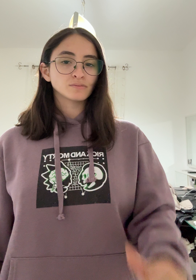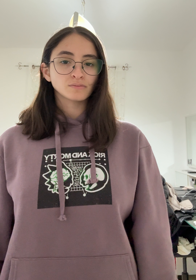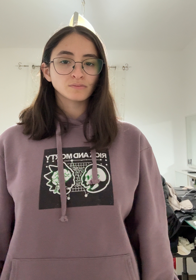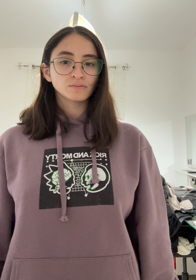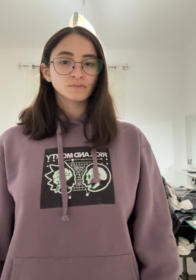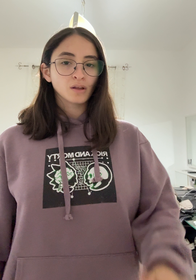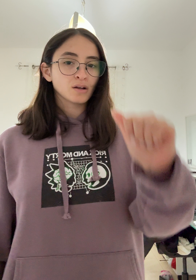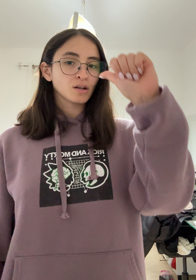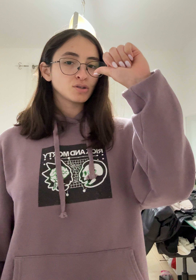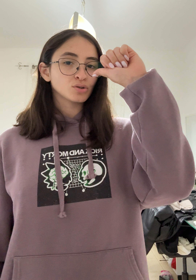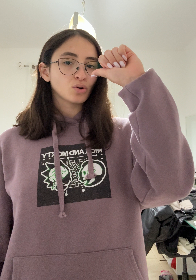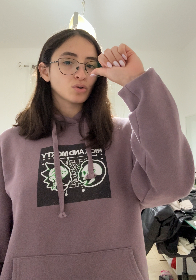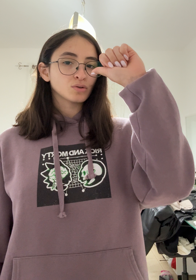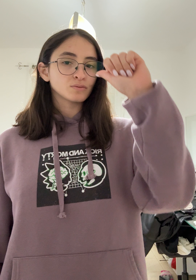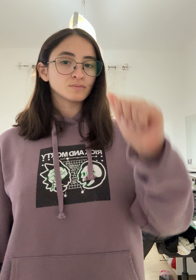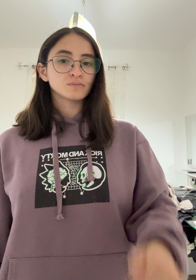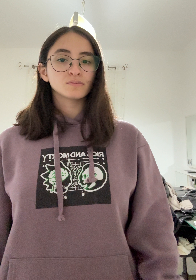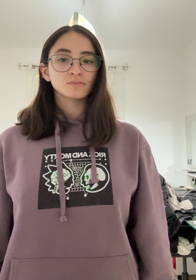לשתות